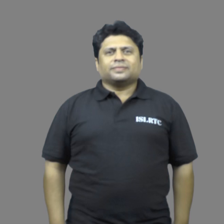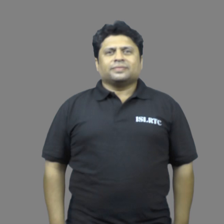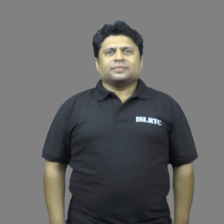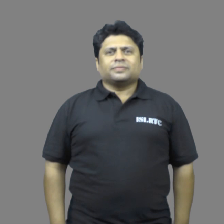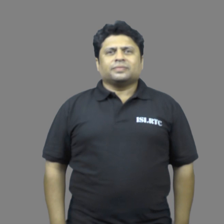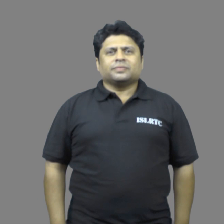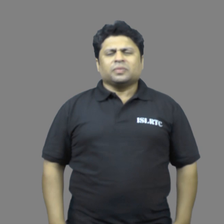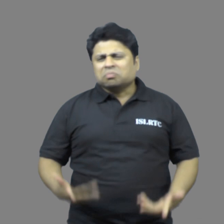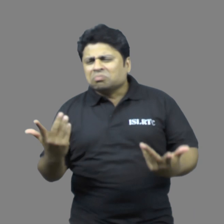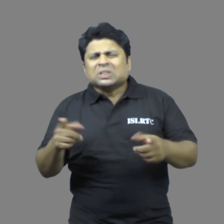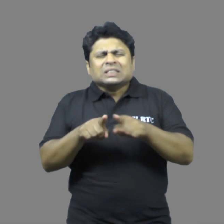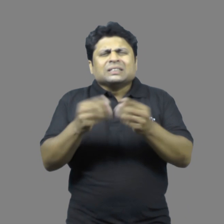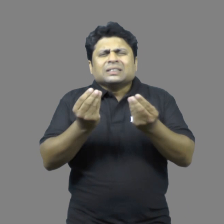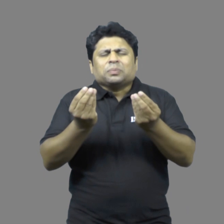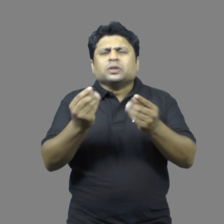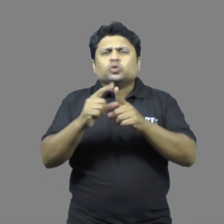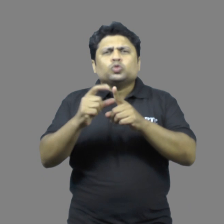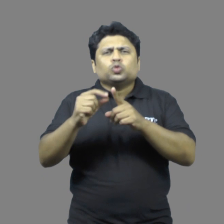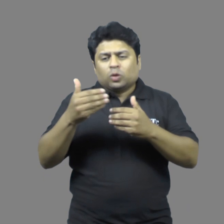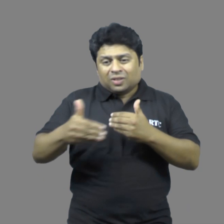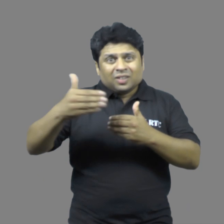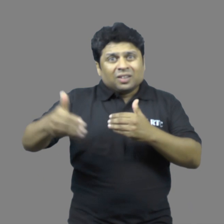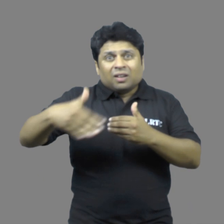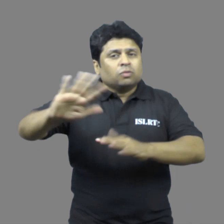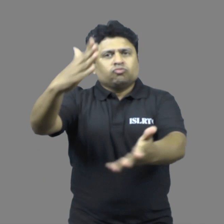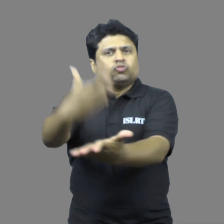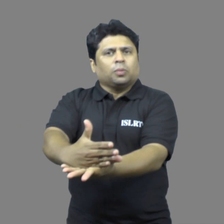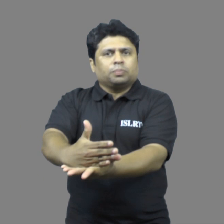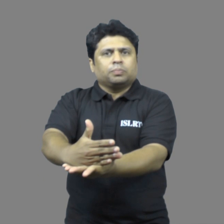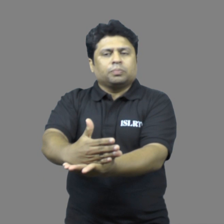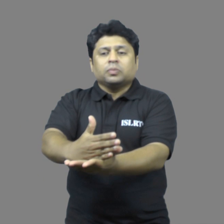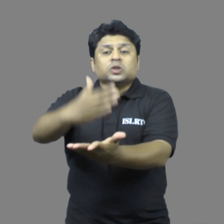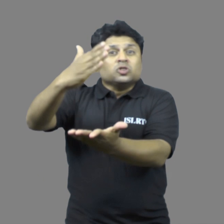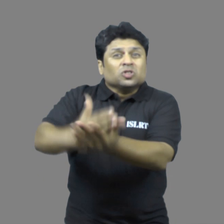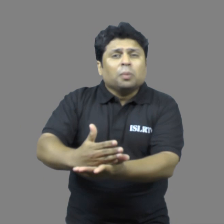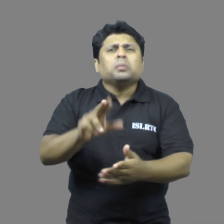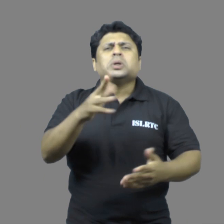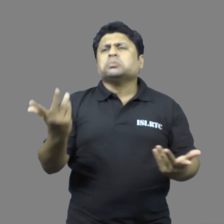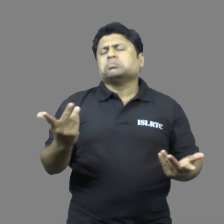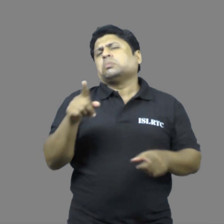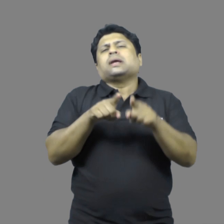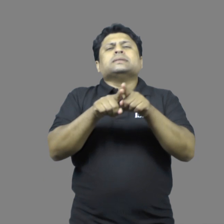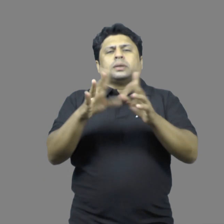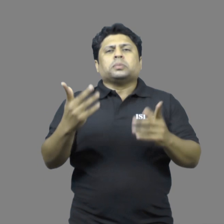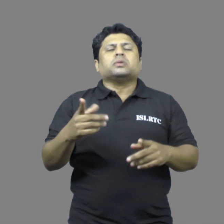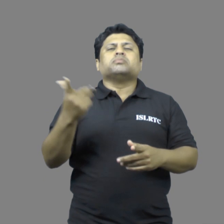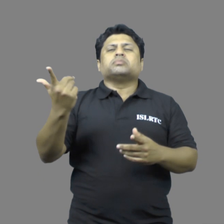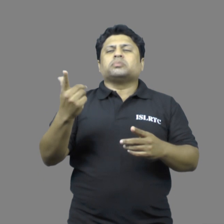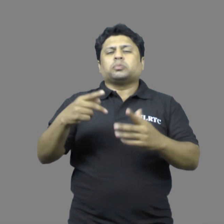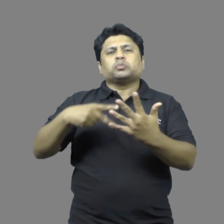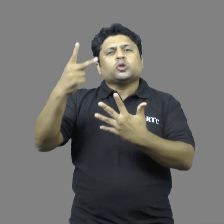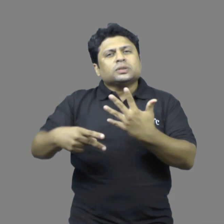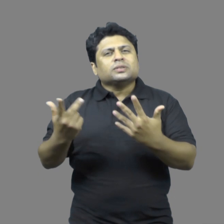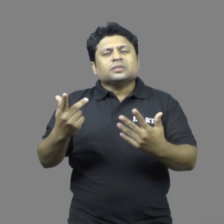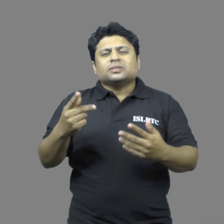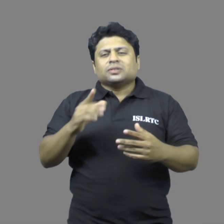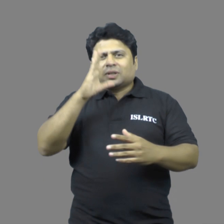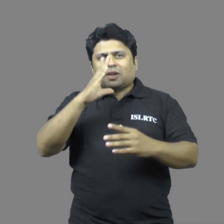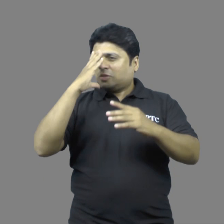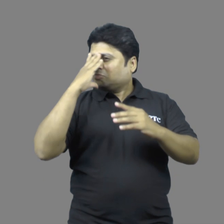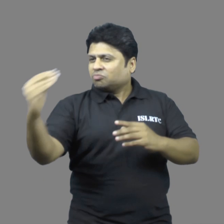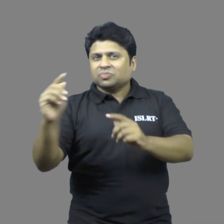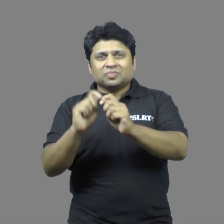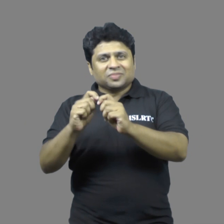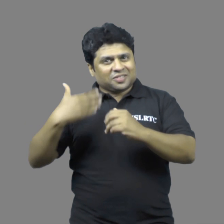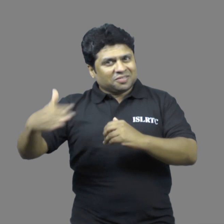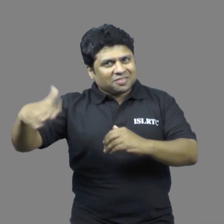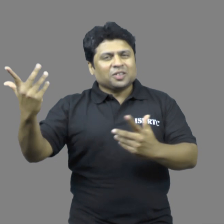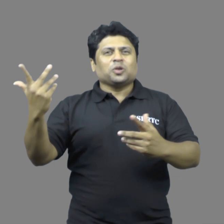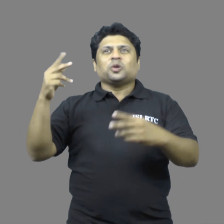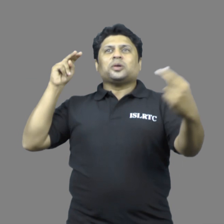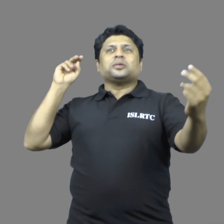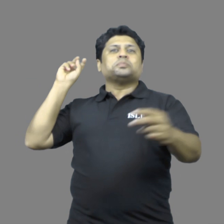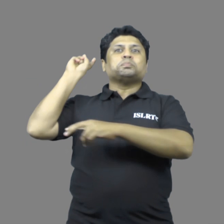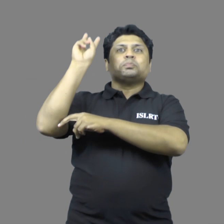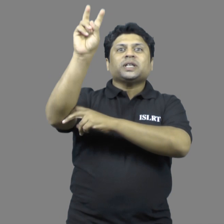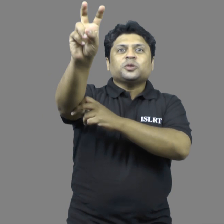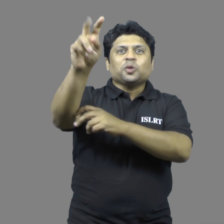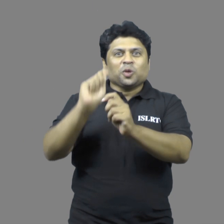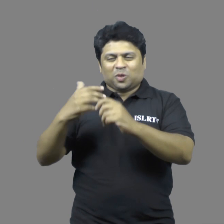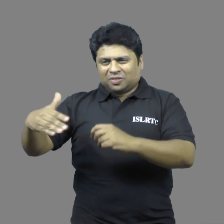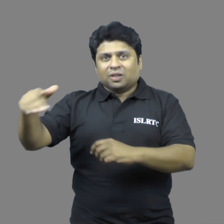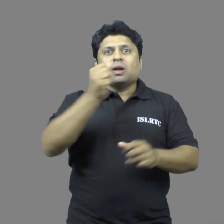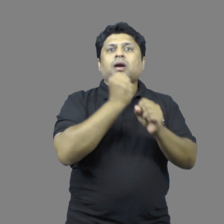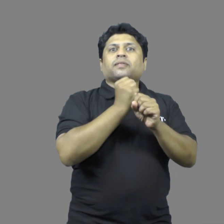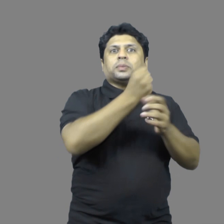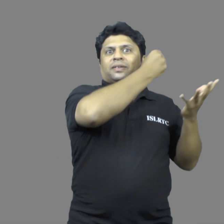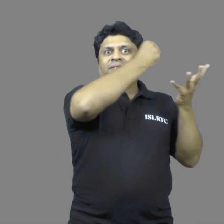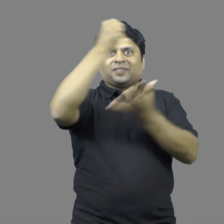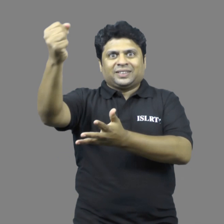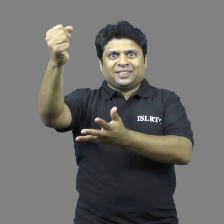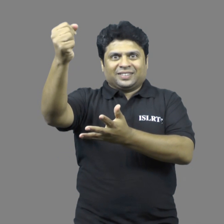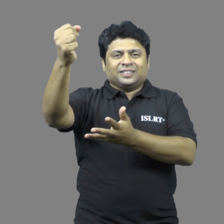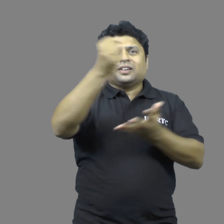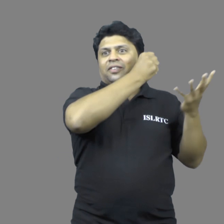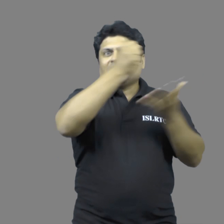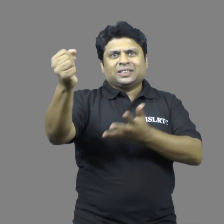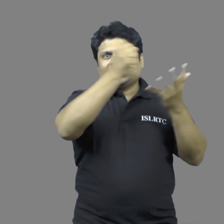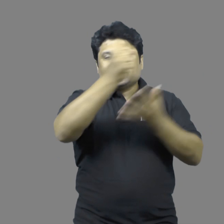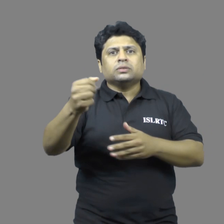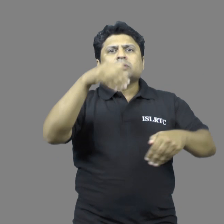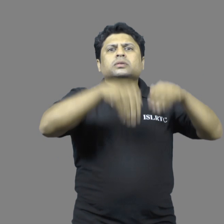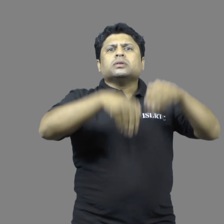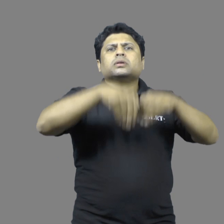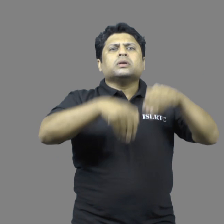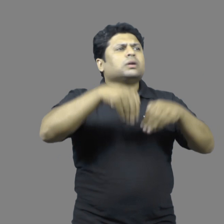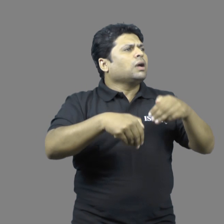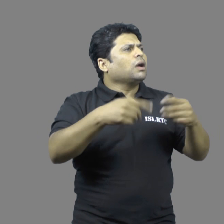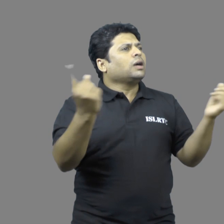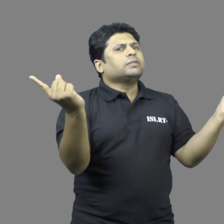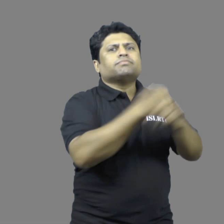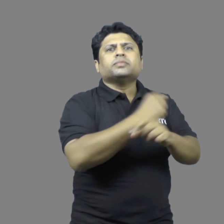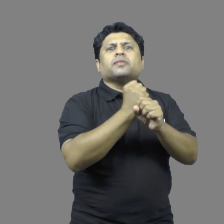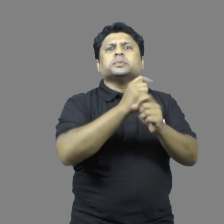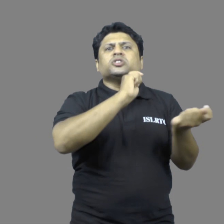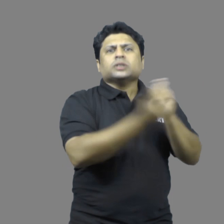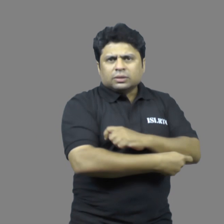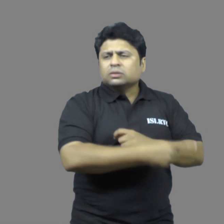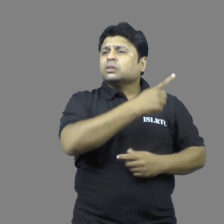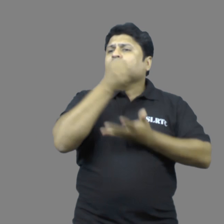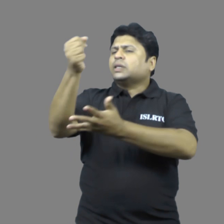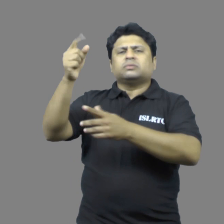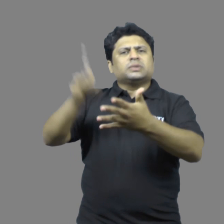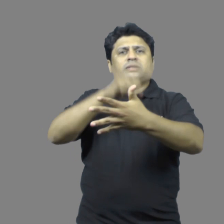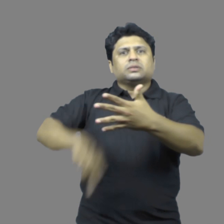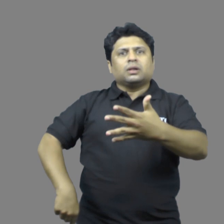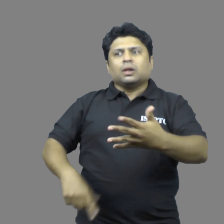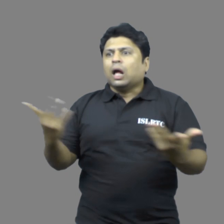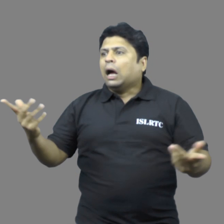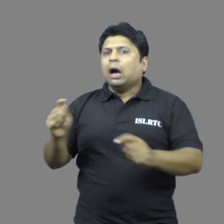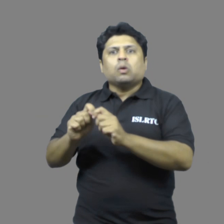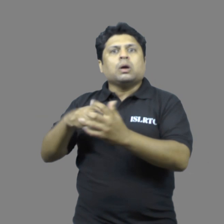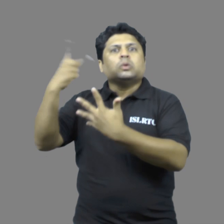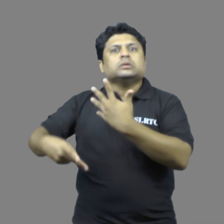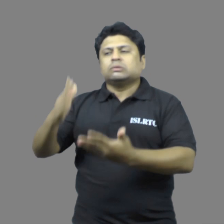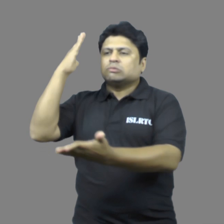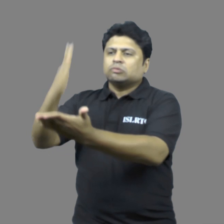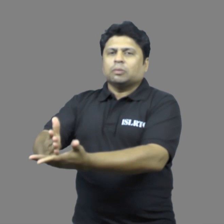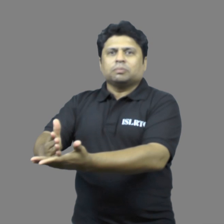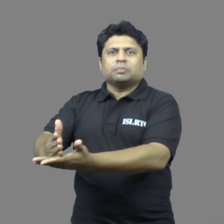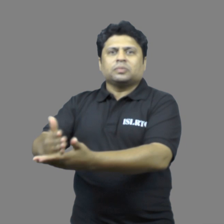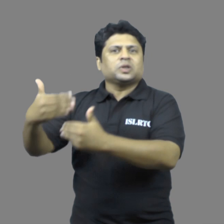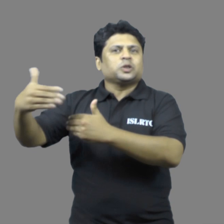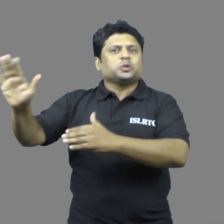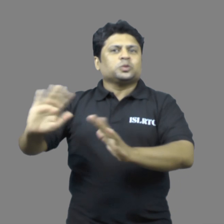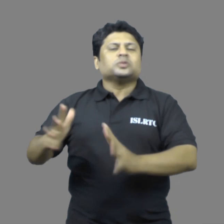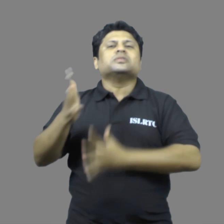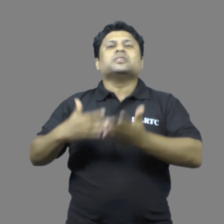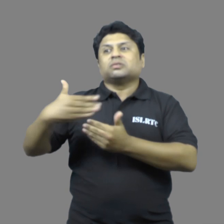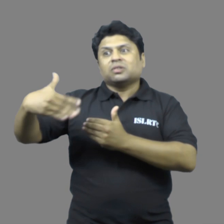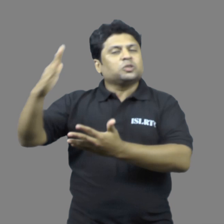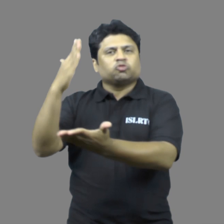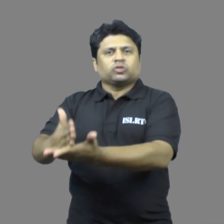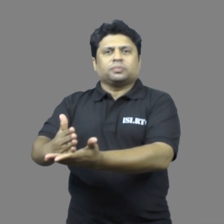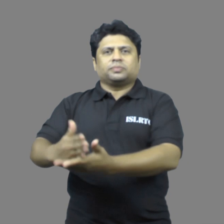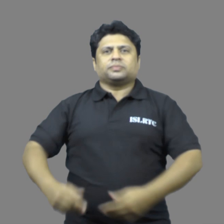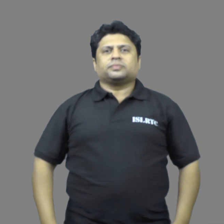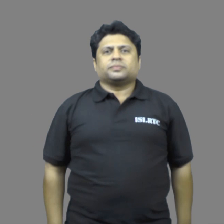Abort Discontinue Halt